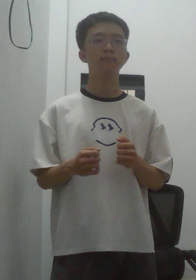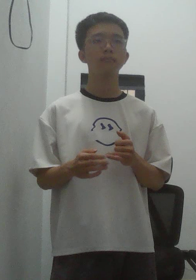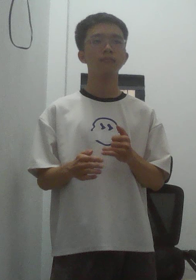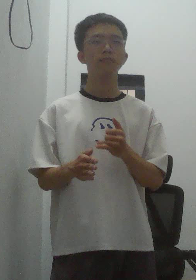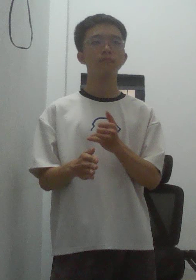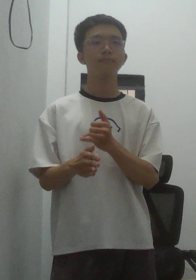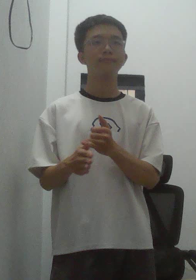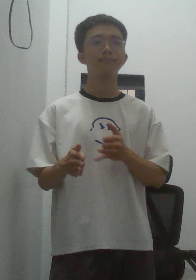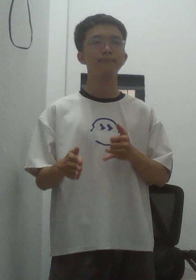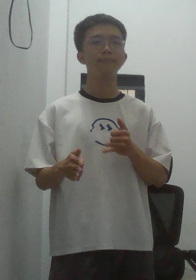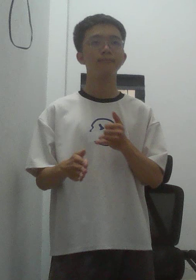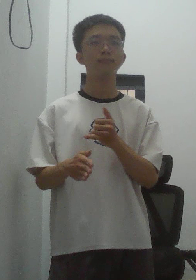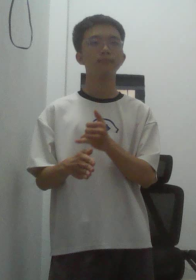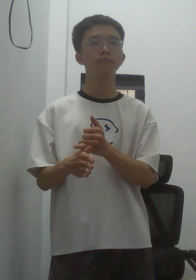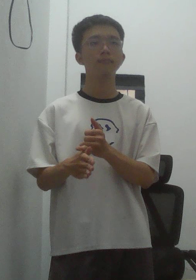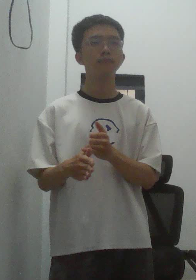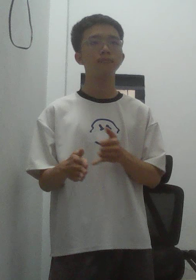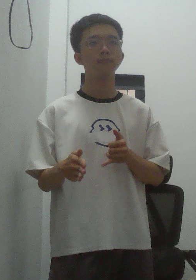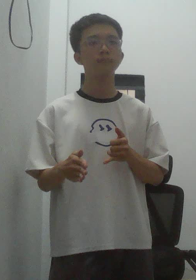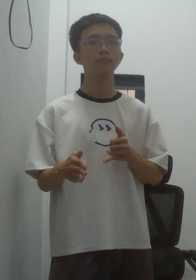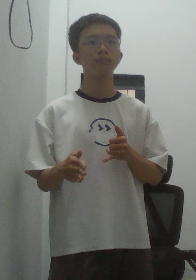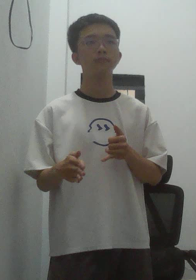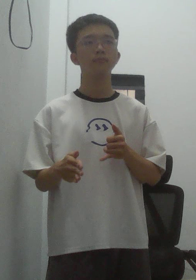cuoi thang